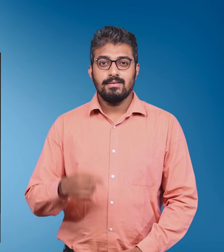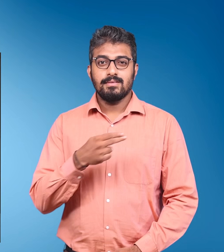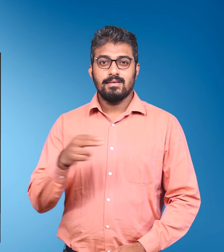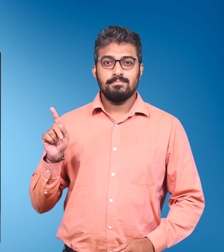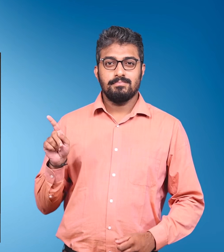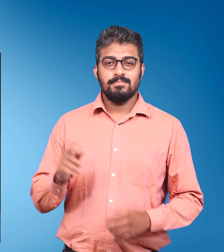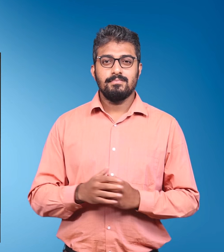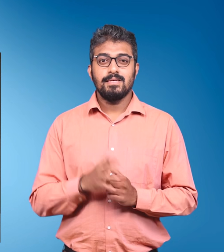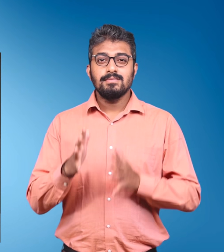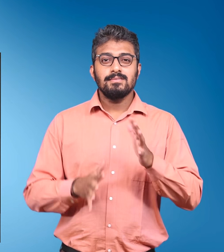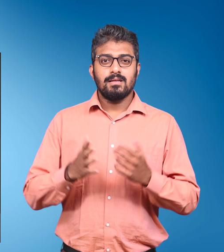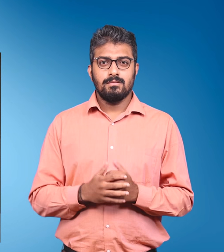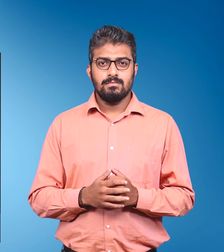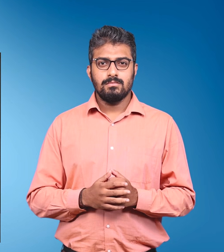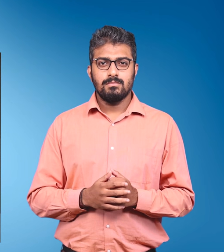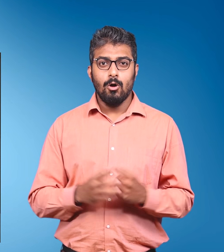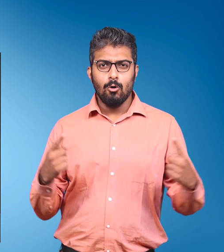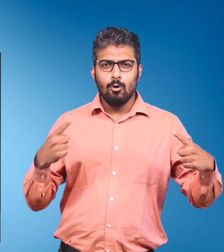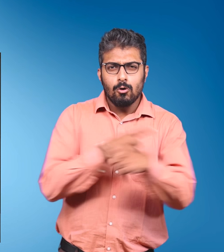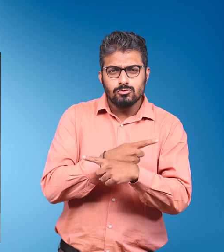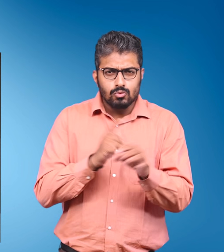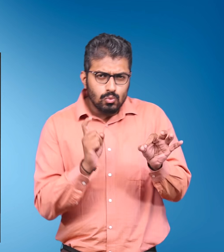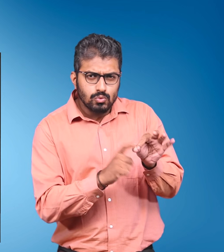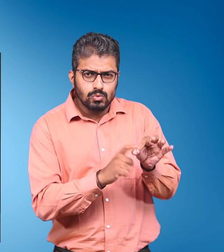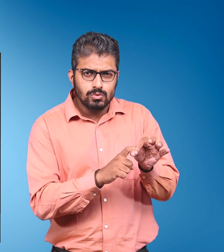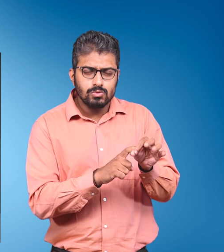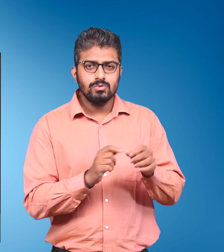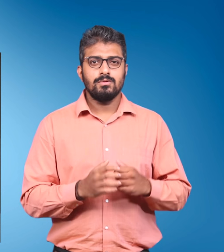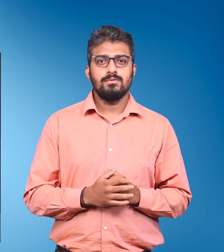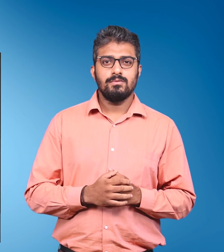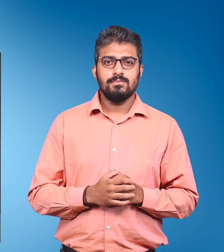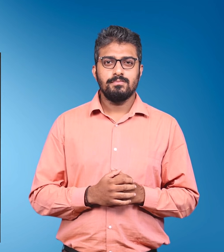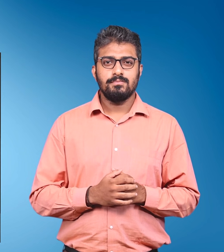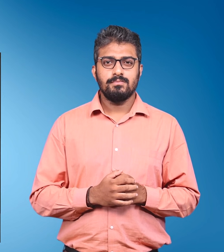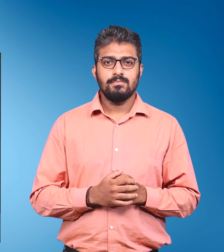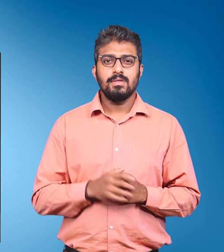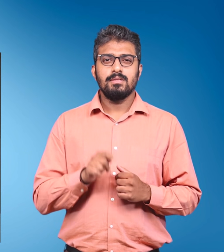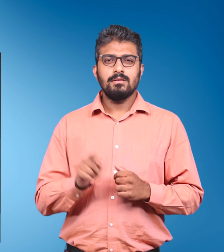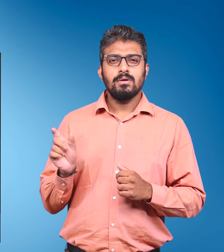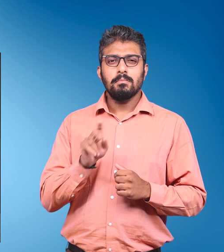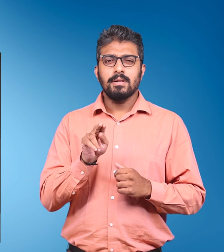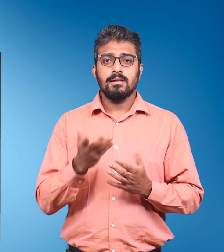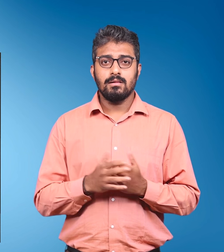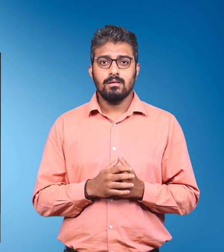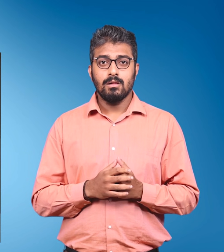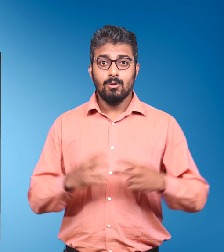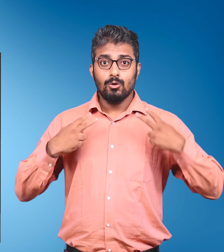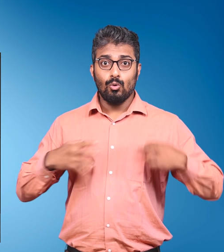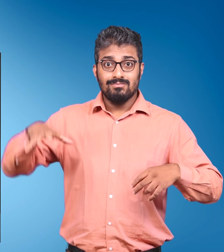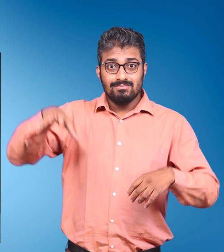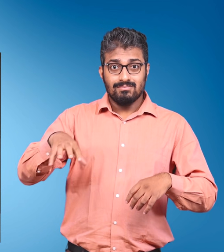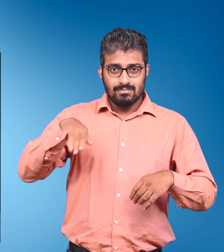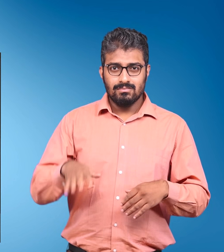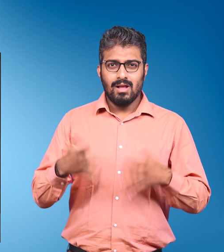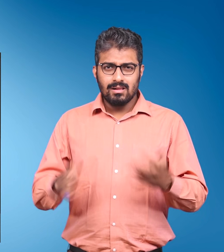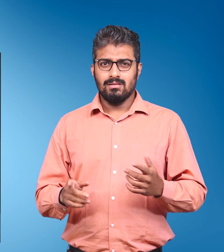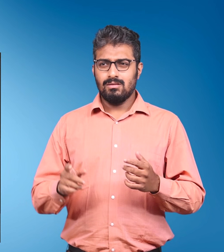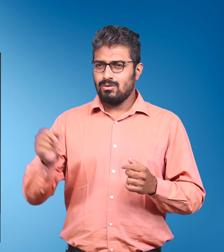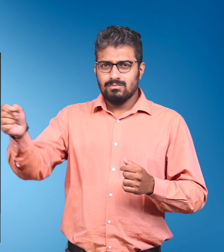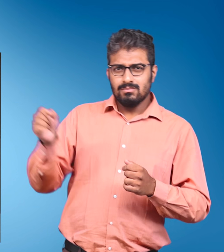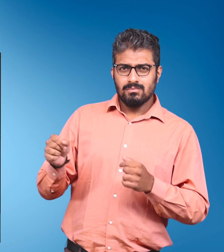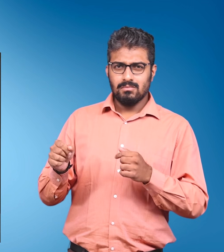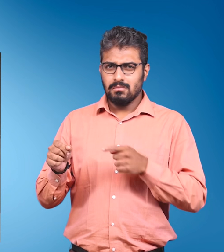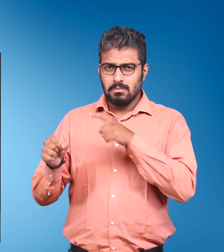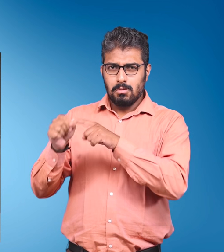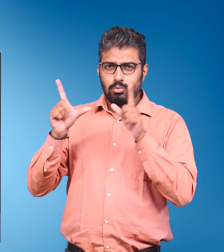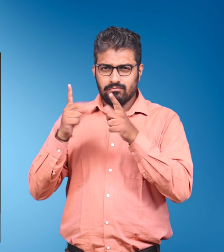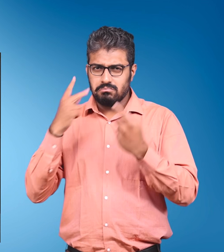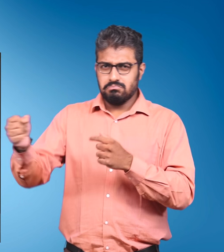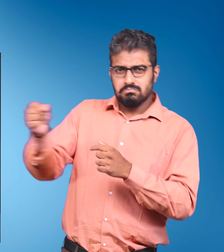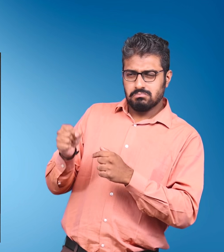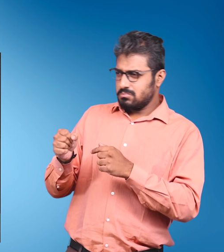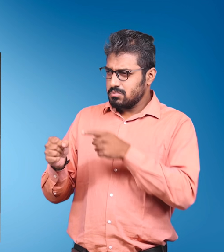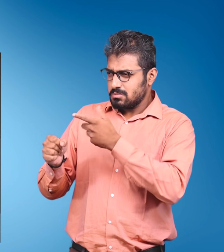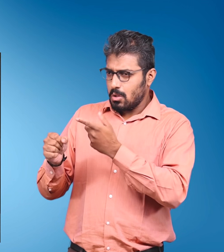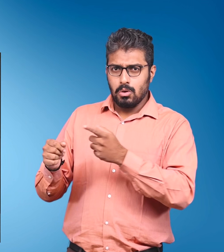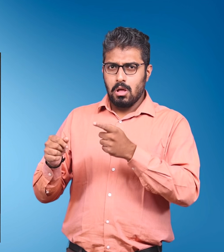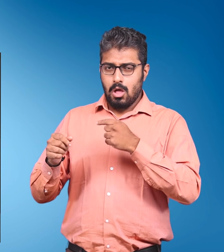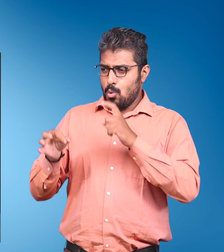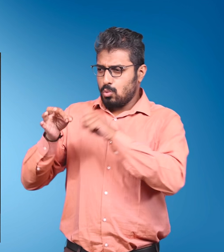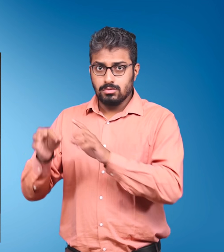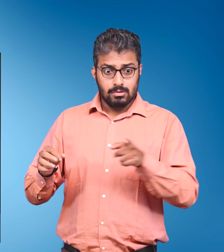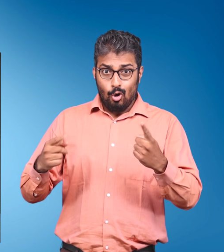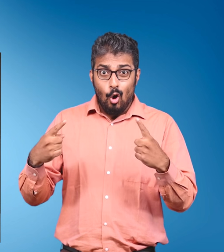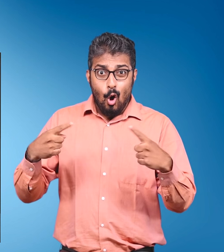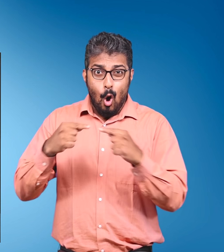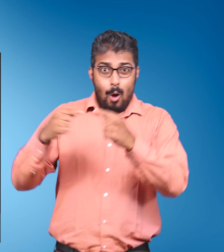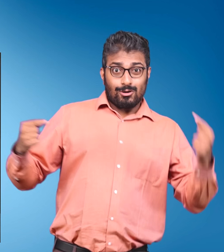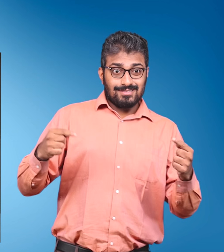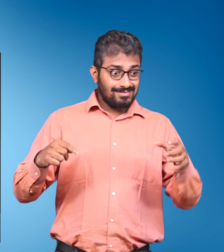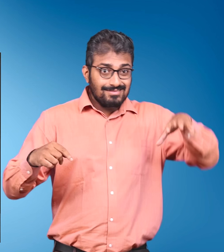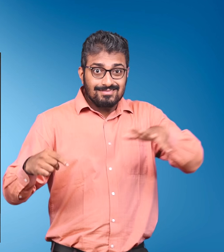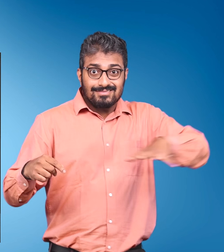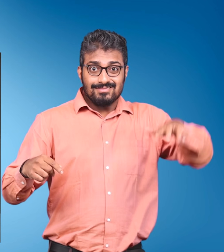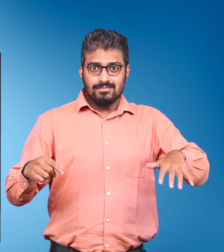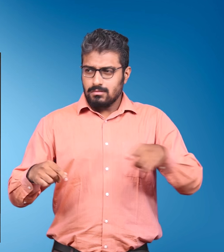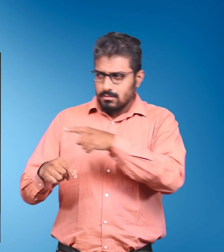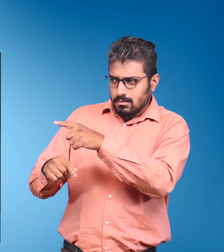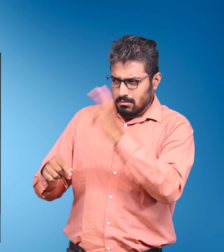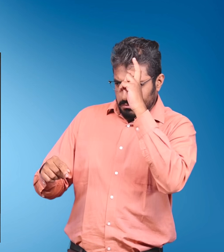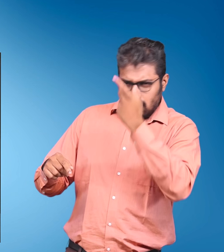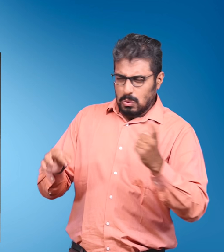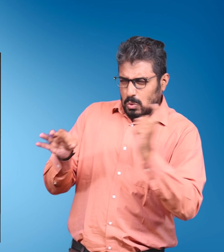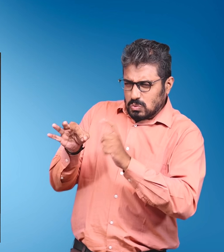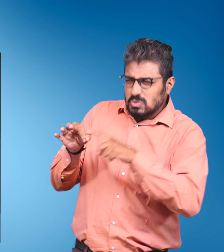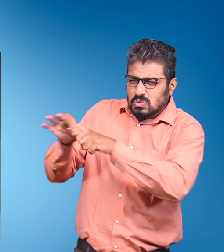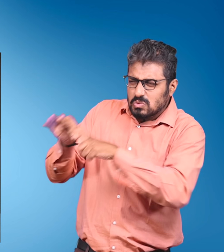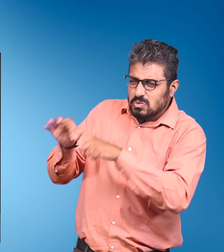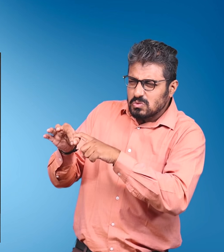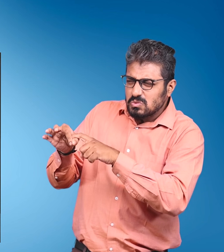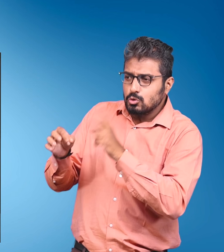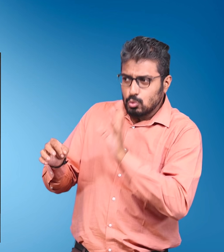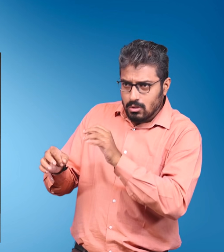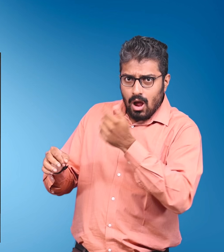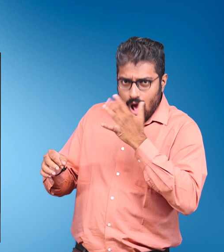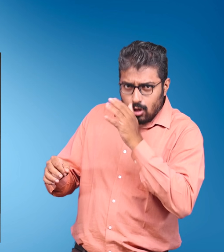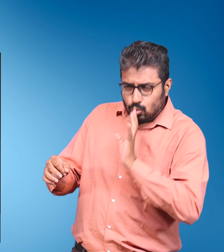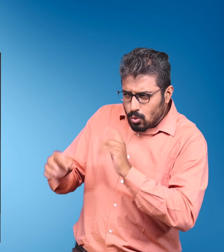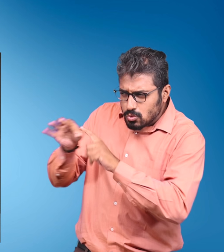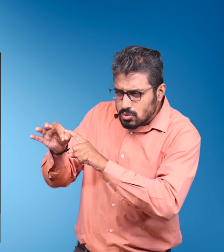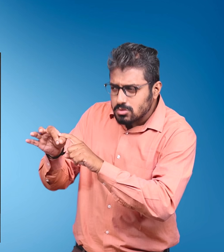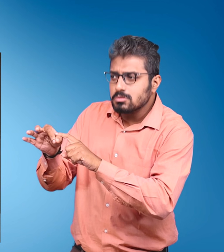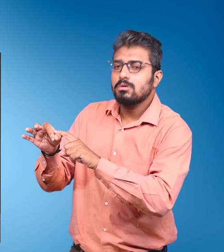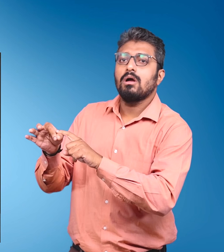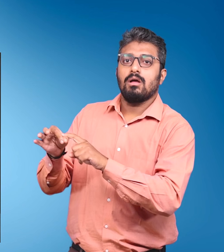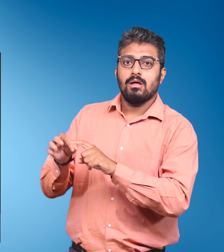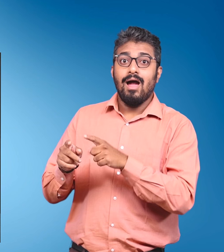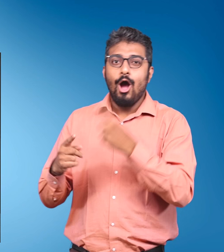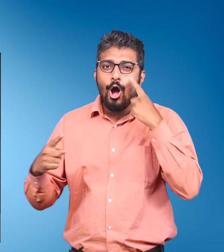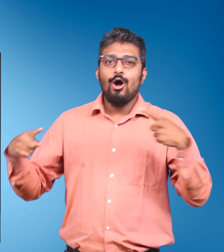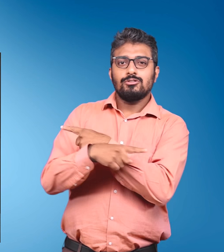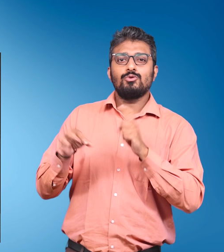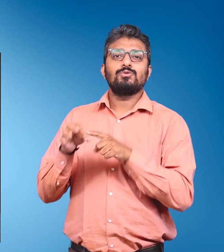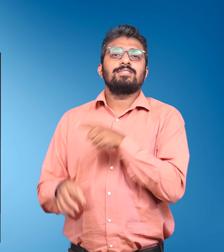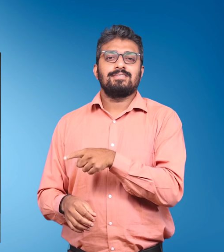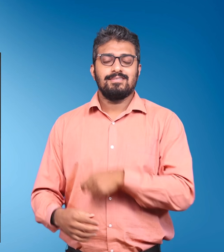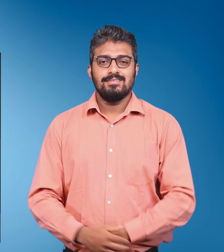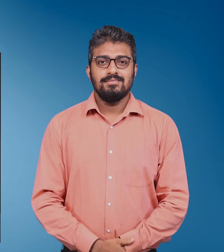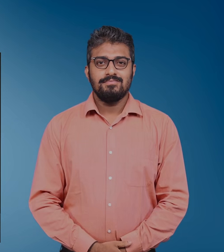Cross-Examine This sign means cross-examine. It refers to the questioning of a witness who has already been examined by the opposing side in order to determine the veracity of his/her testimony.